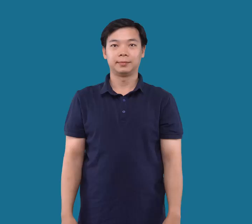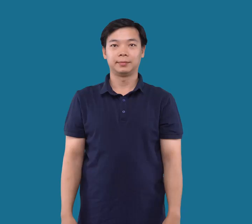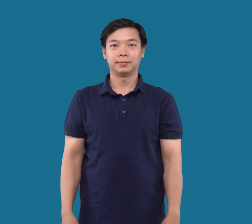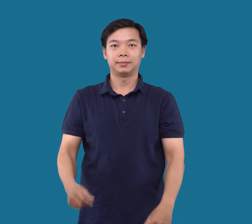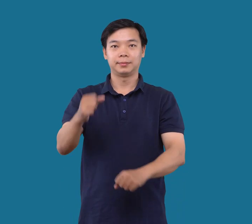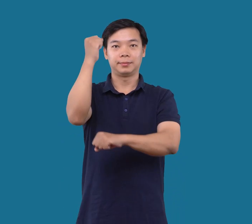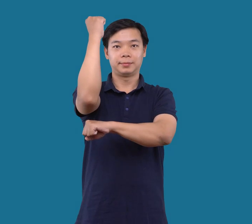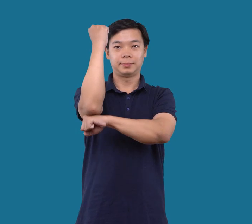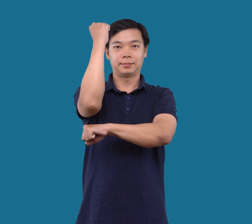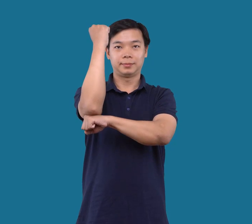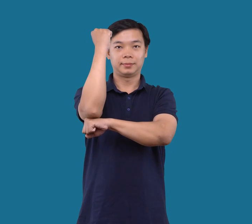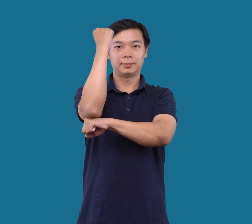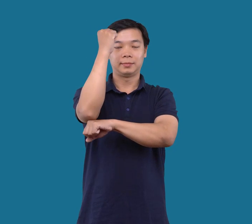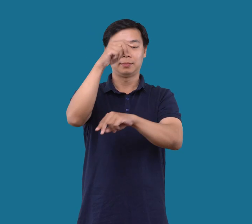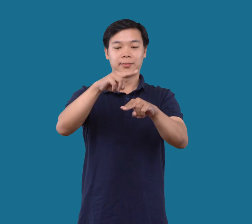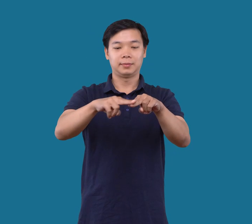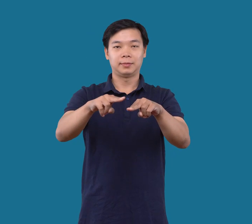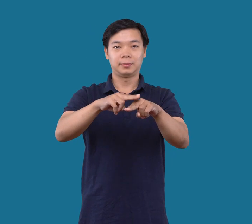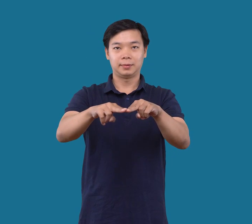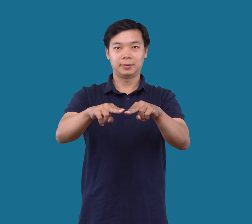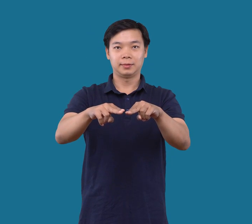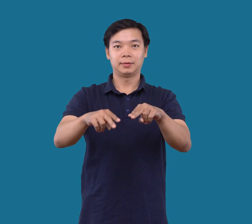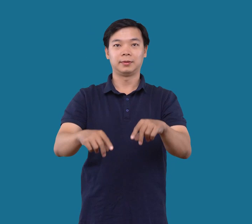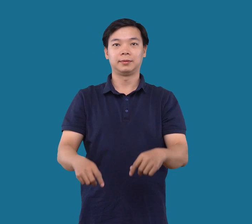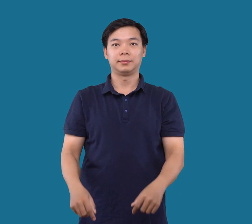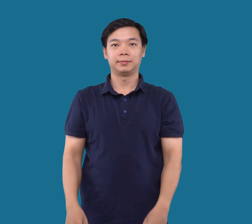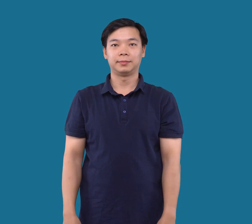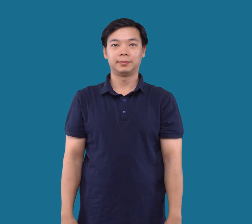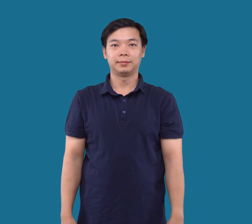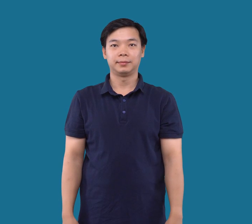cây khế